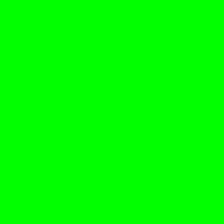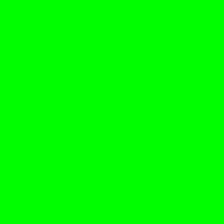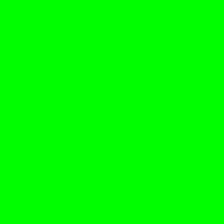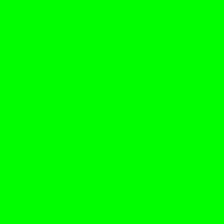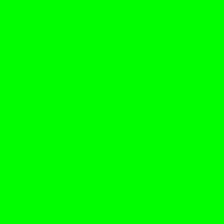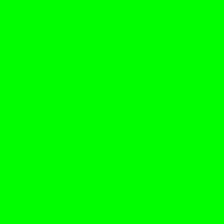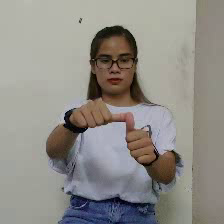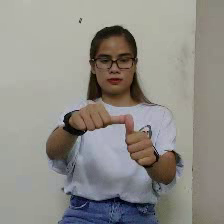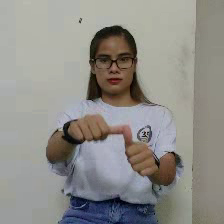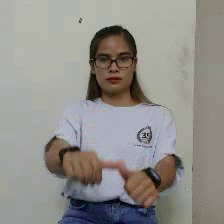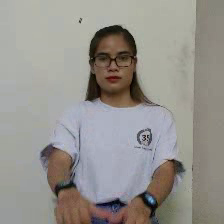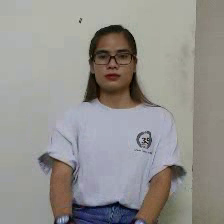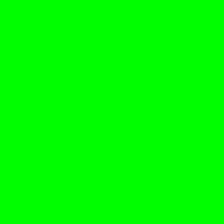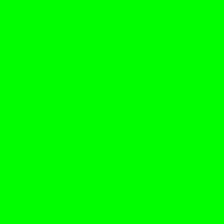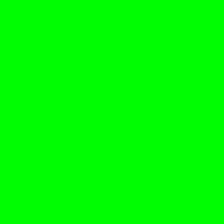Nhớ